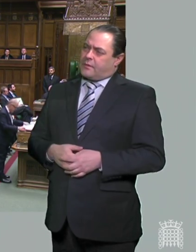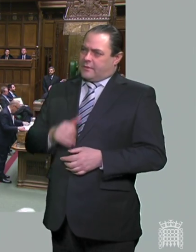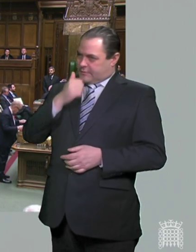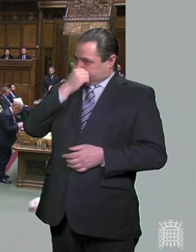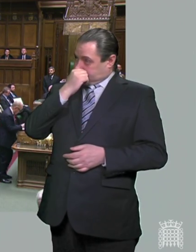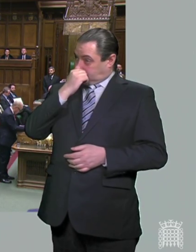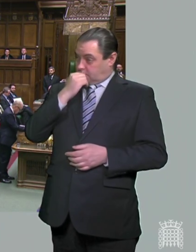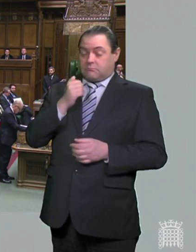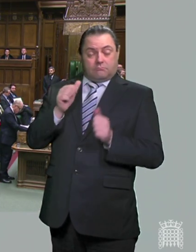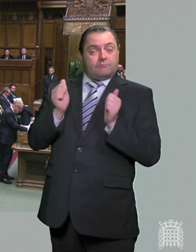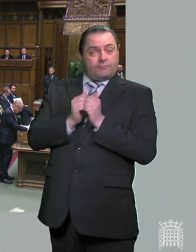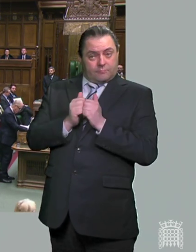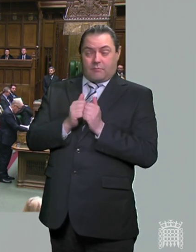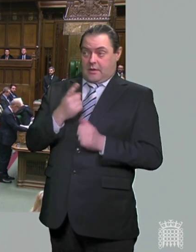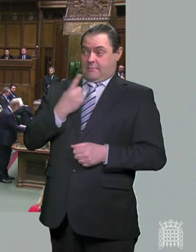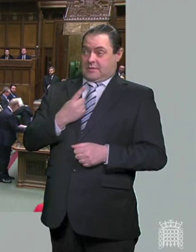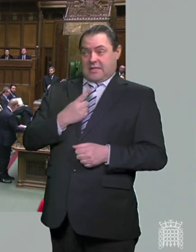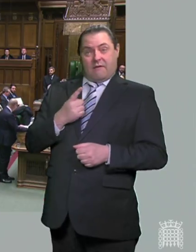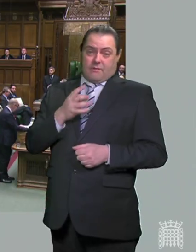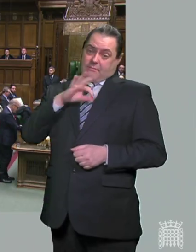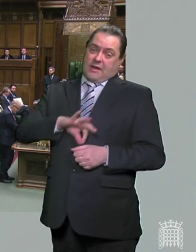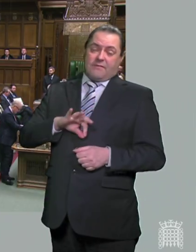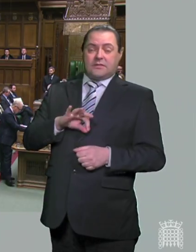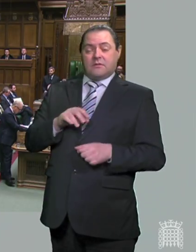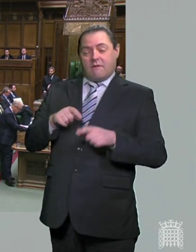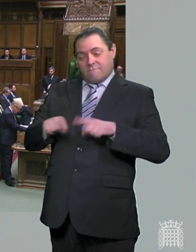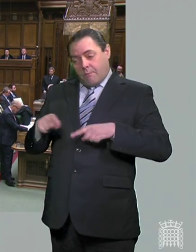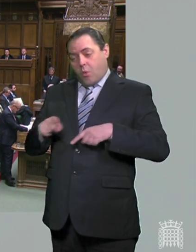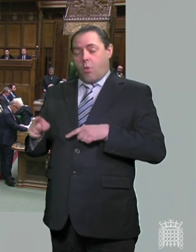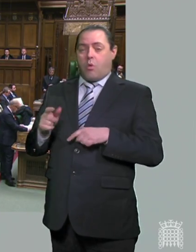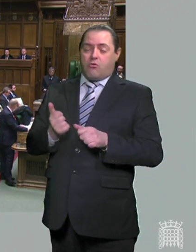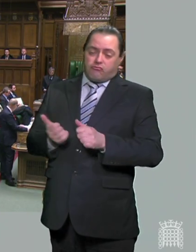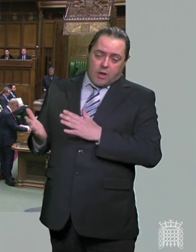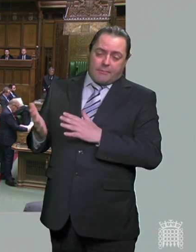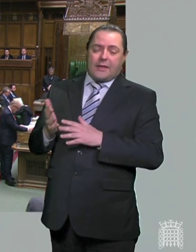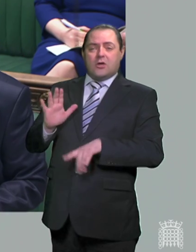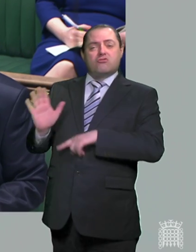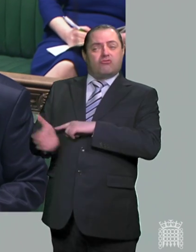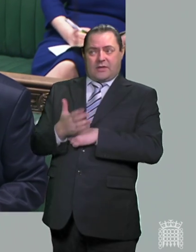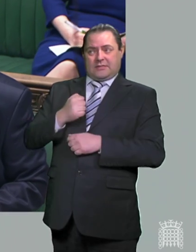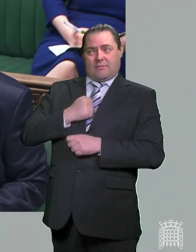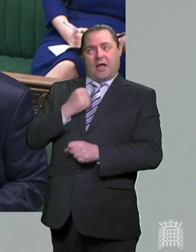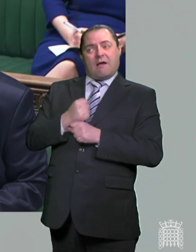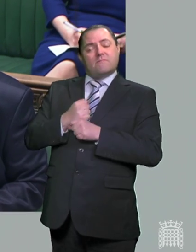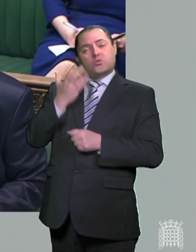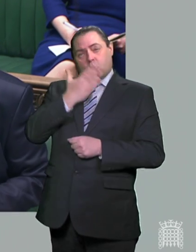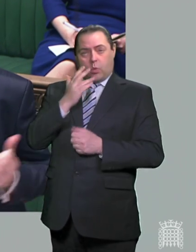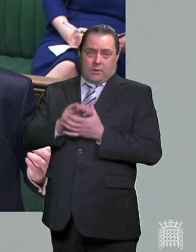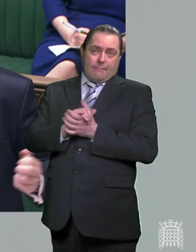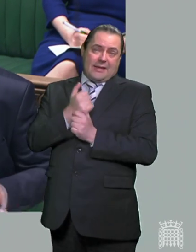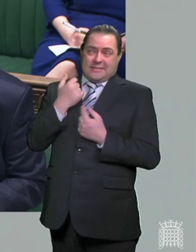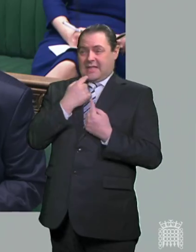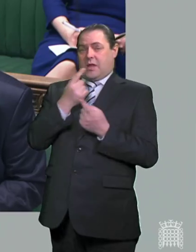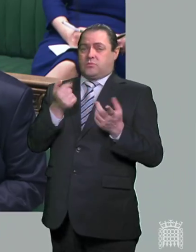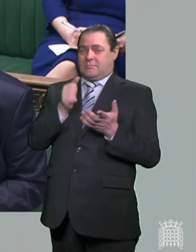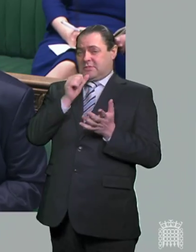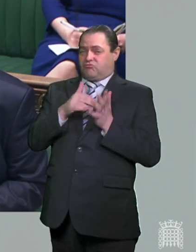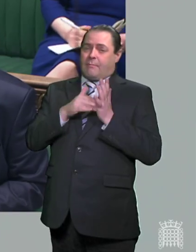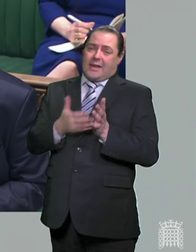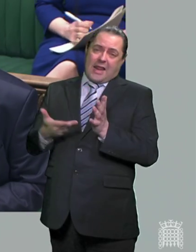Hear, hear. As someone who benefited from playing football, rugby and cricket at my state school, I am delighted at the announcement that my honourable and learned Friend refers to.